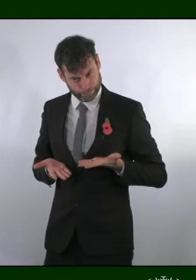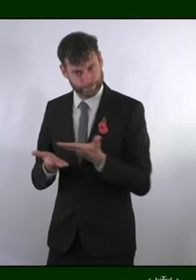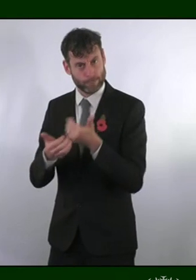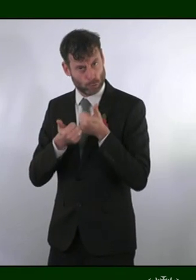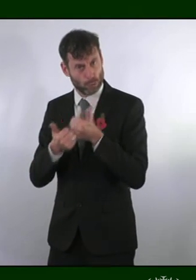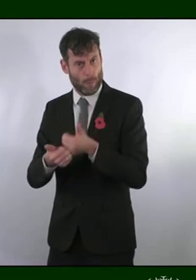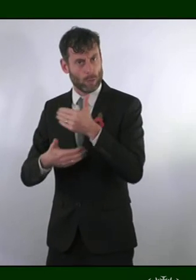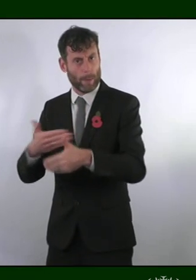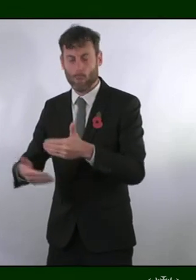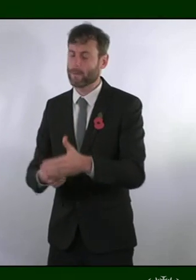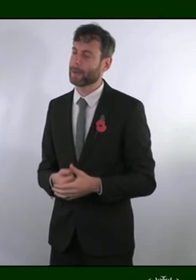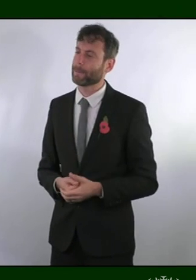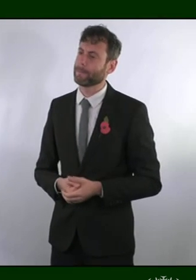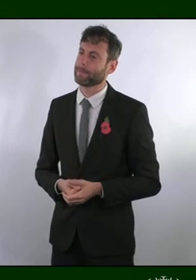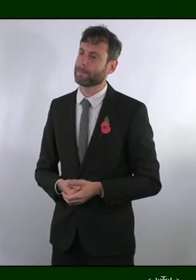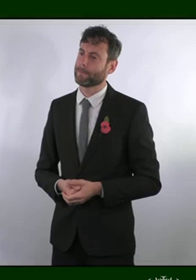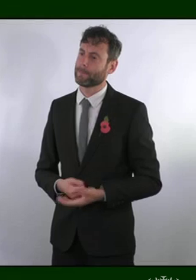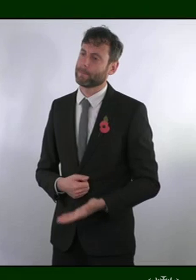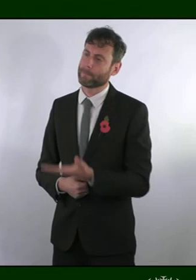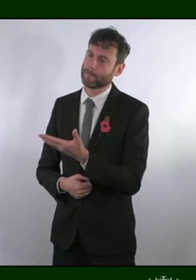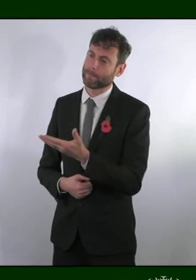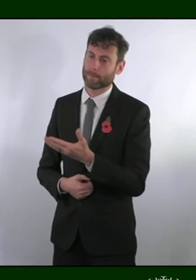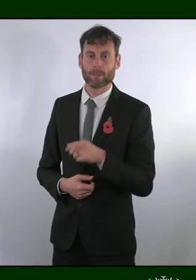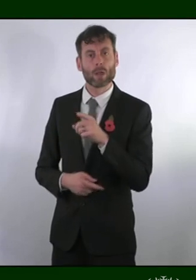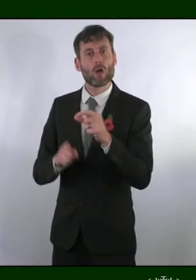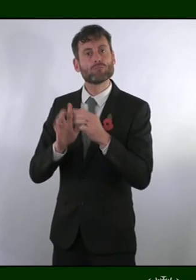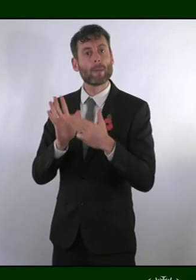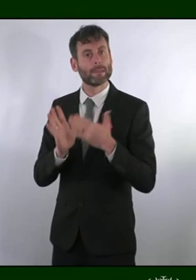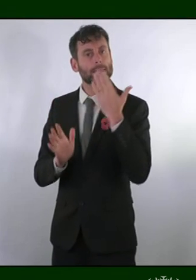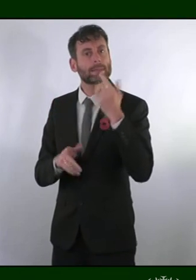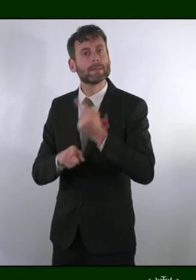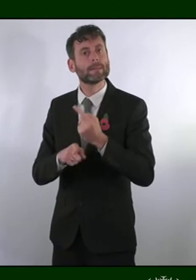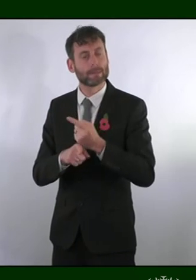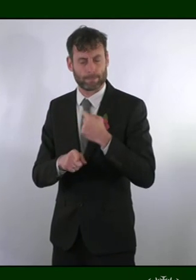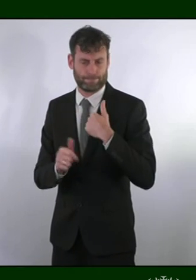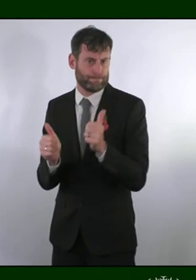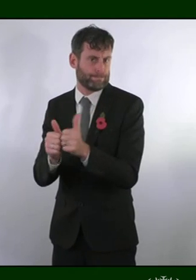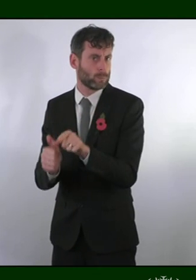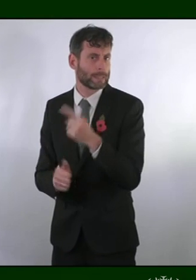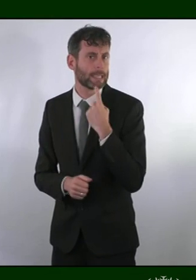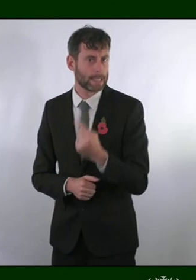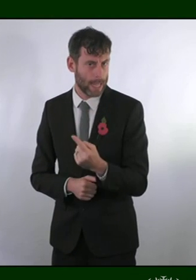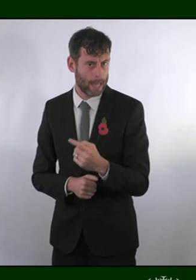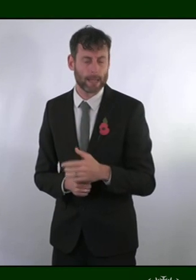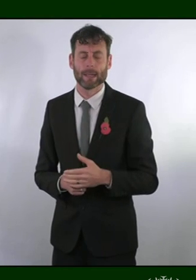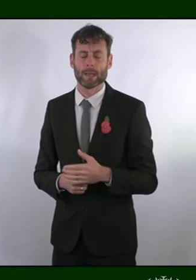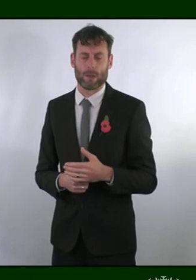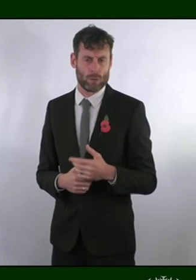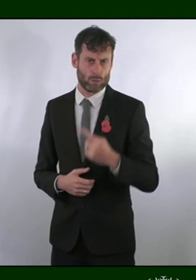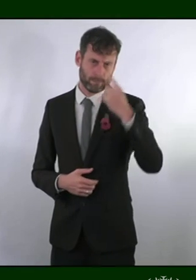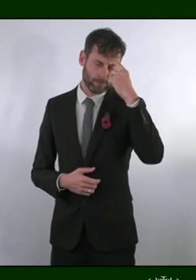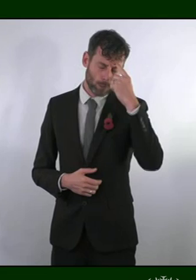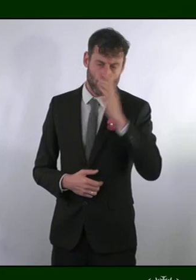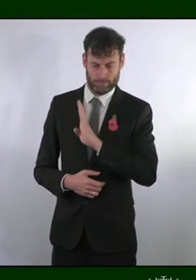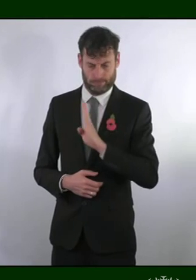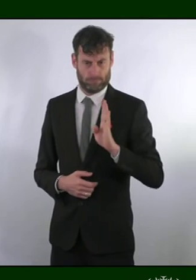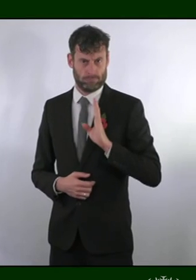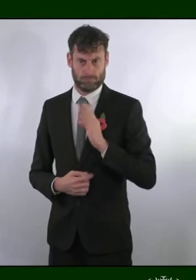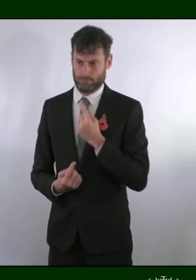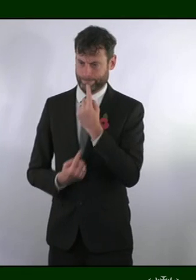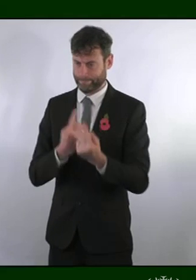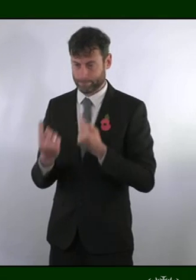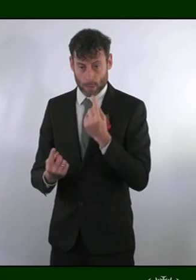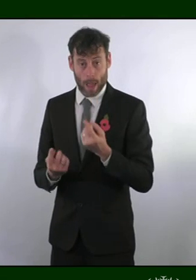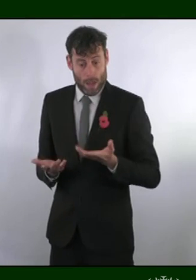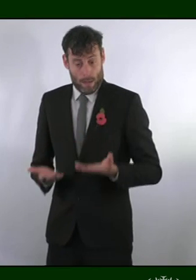May I associate myself with the Prime Minister’s remarks in respect of our servicemen and women, past and present, in protecting our peace?